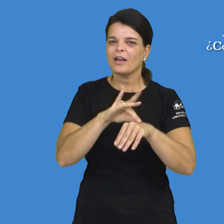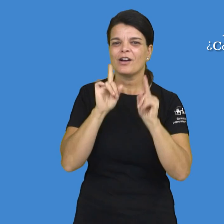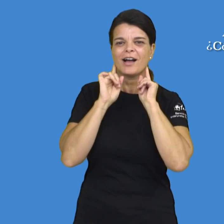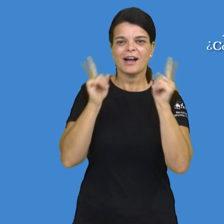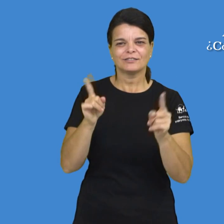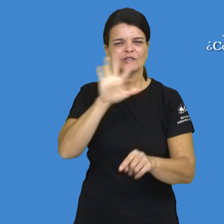caso